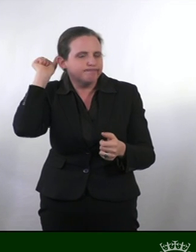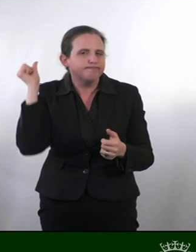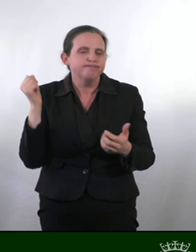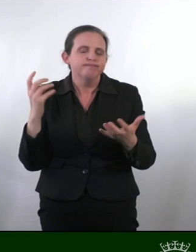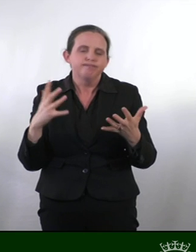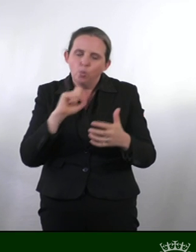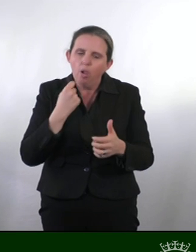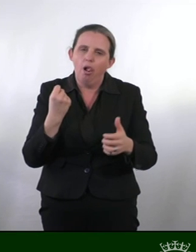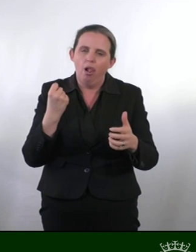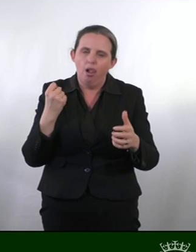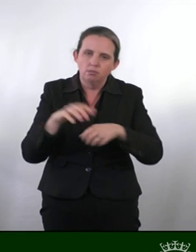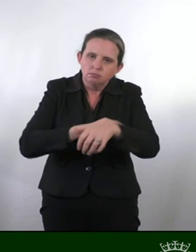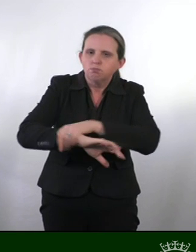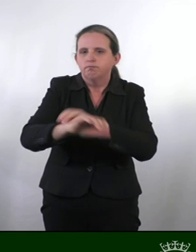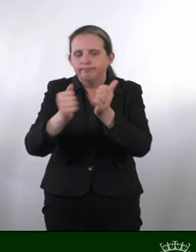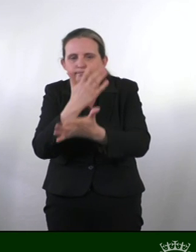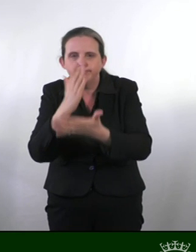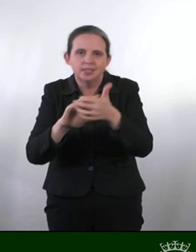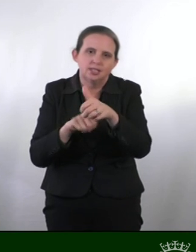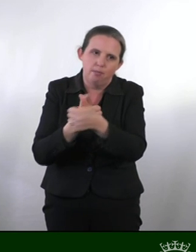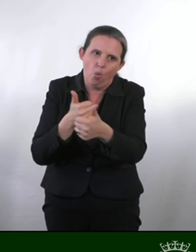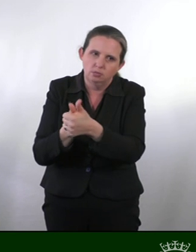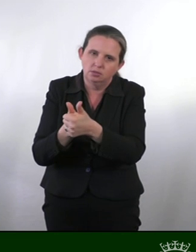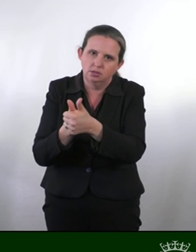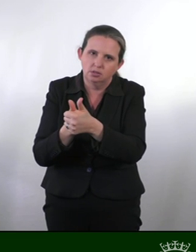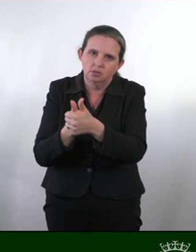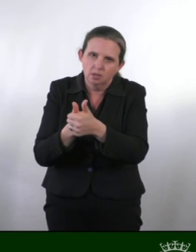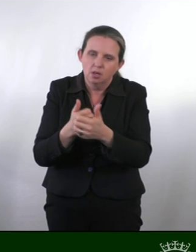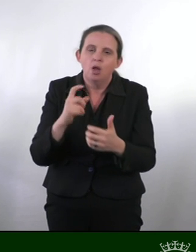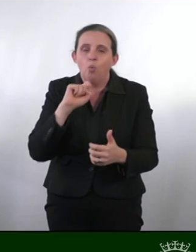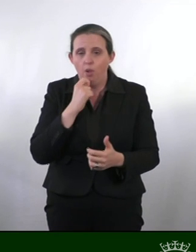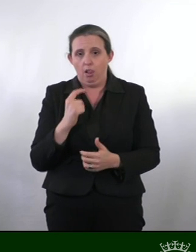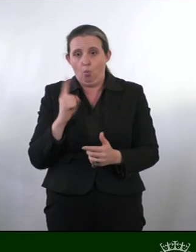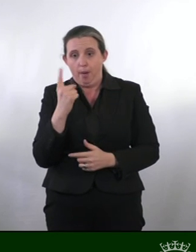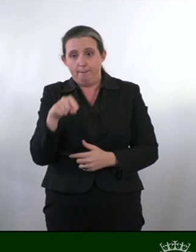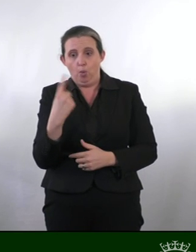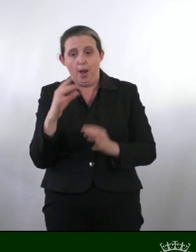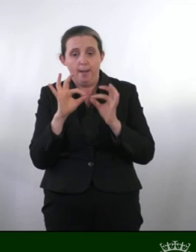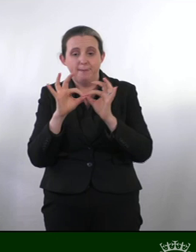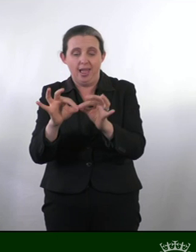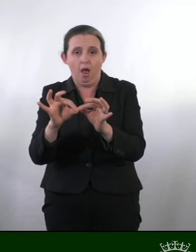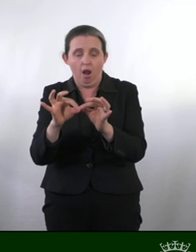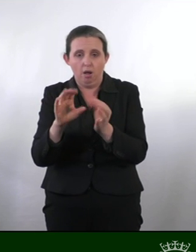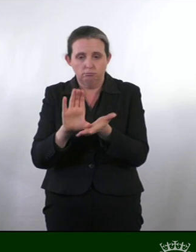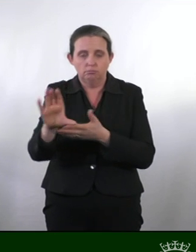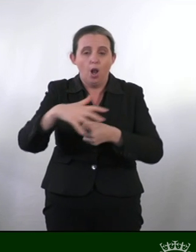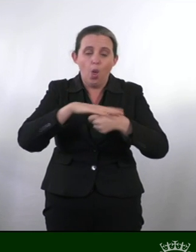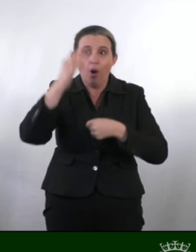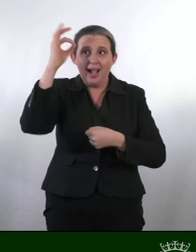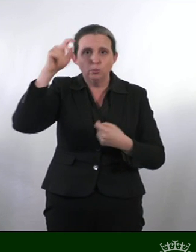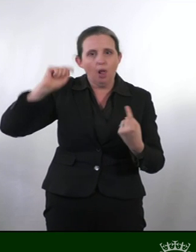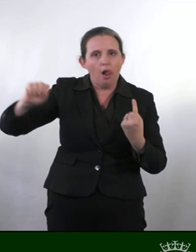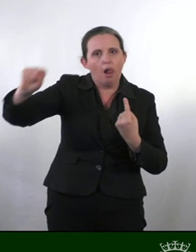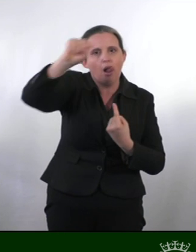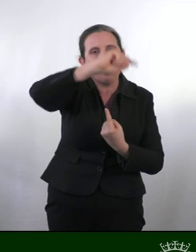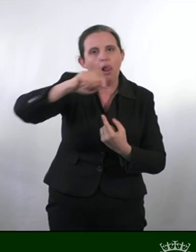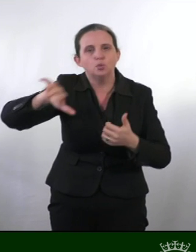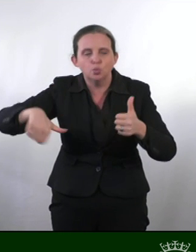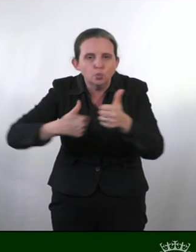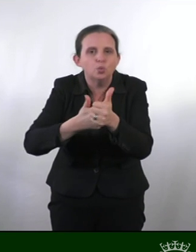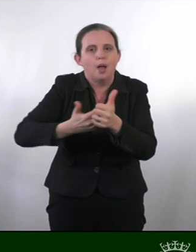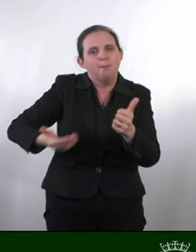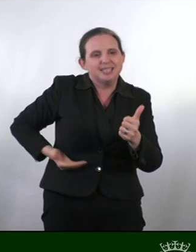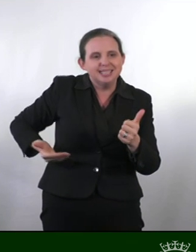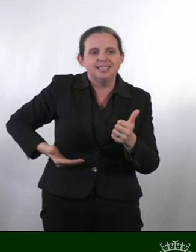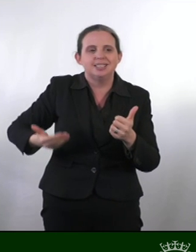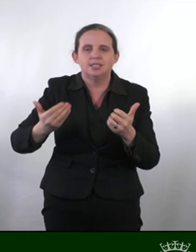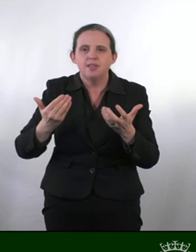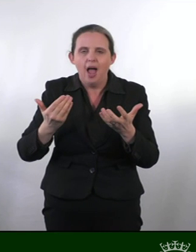We will do our level best to support them. I should say that we are also giving £1.1 billion to local councils to help them support businesses that are facing difficulties.